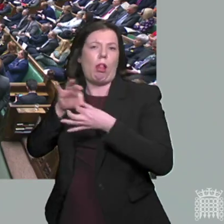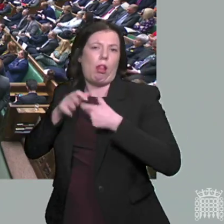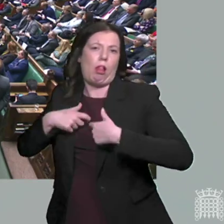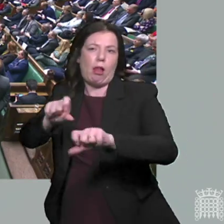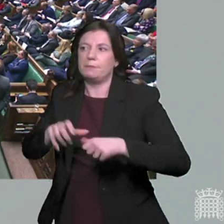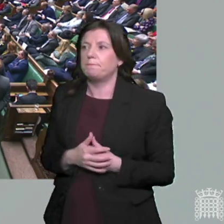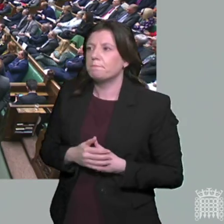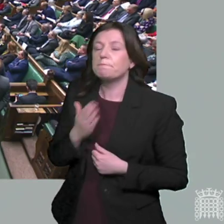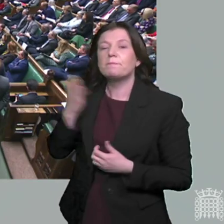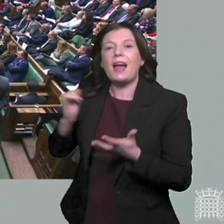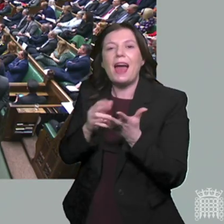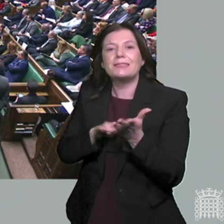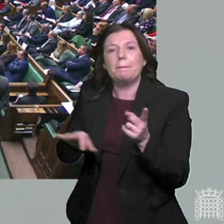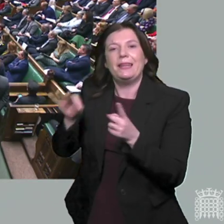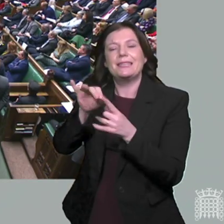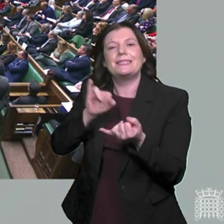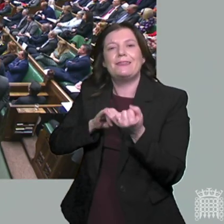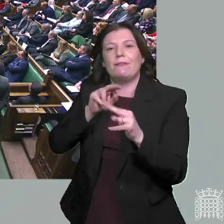We now come to the SNP leader.